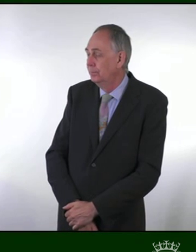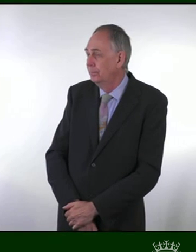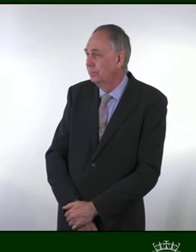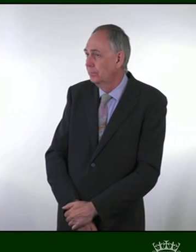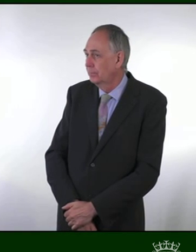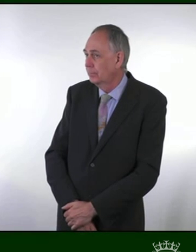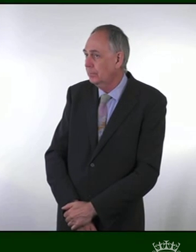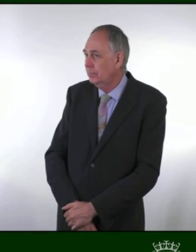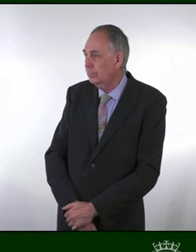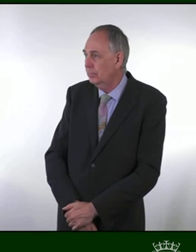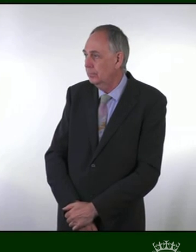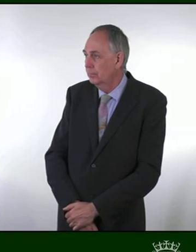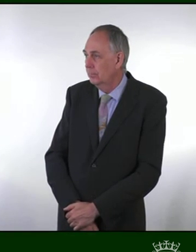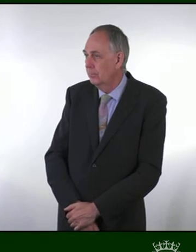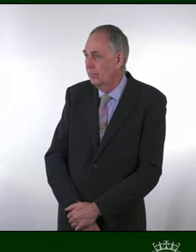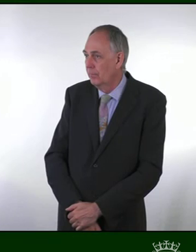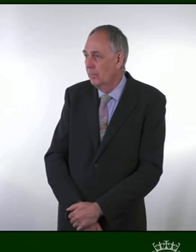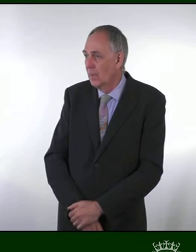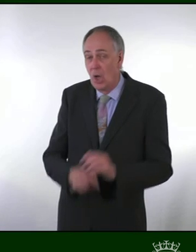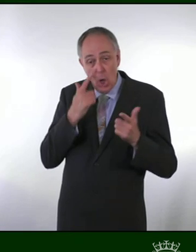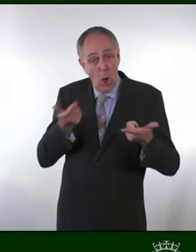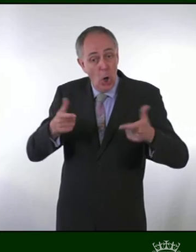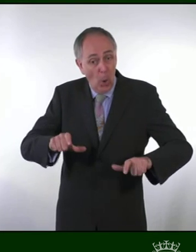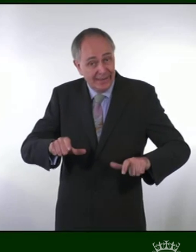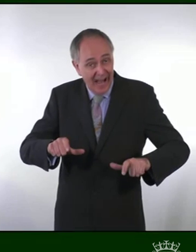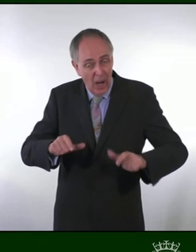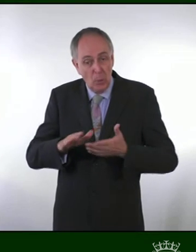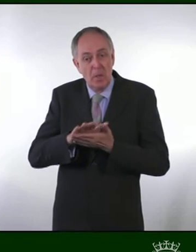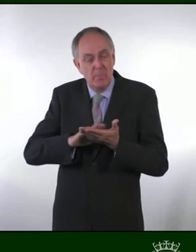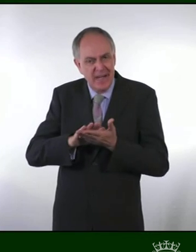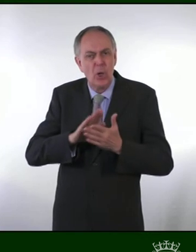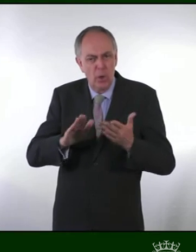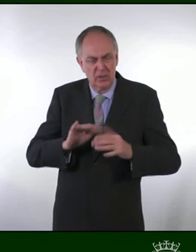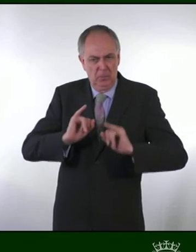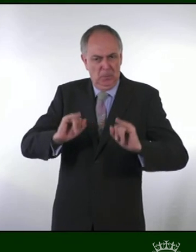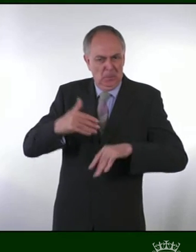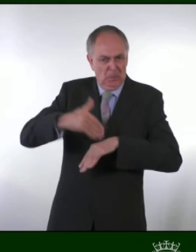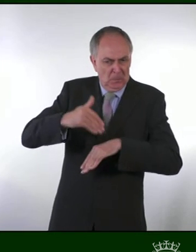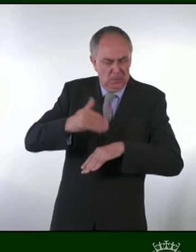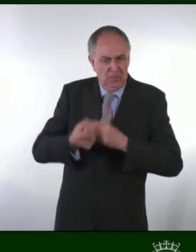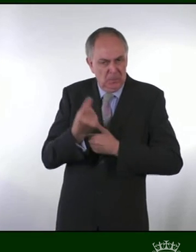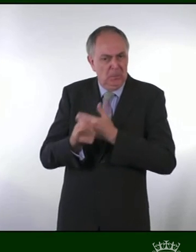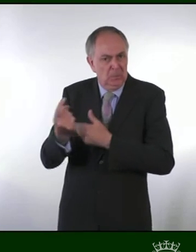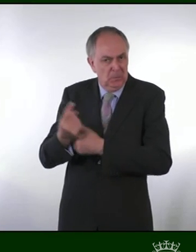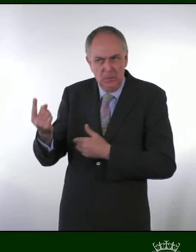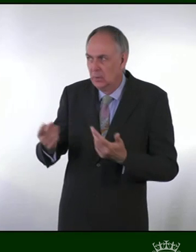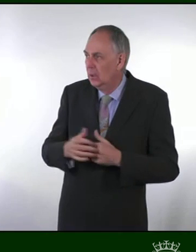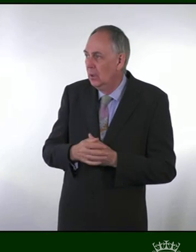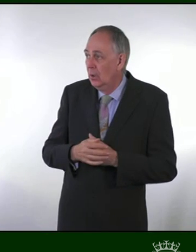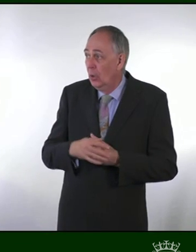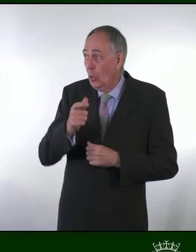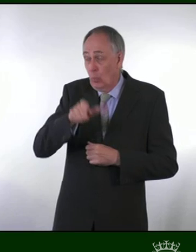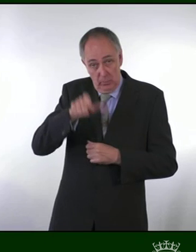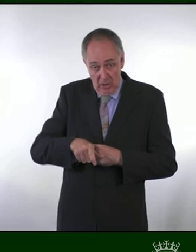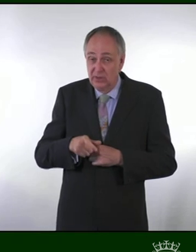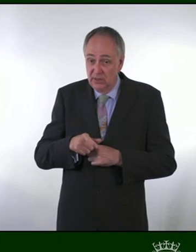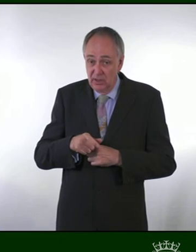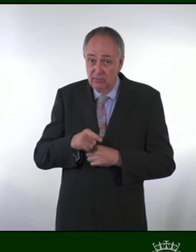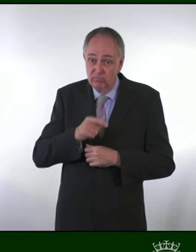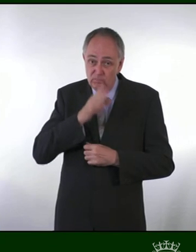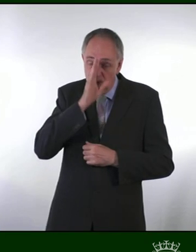The lock- down has seen a rise in antisocial behaviour in my area, including at Lullingstone castle, where a man sadly died last Thursday evening.